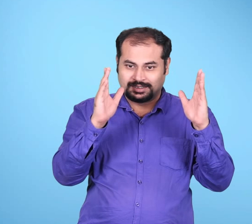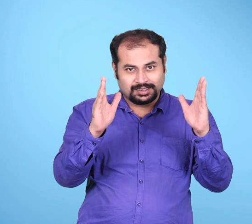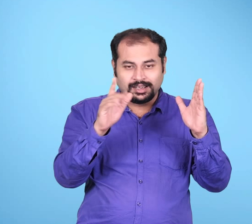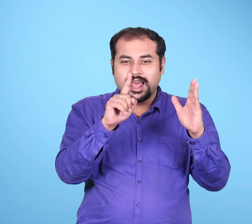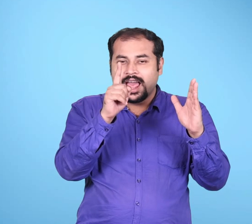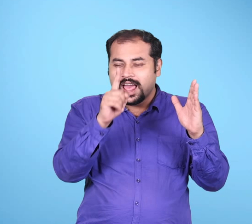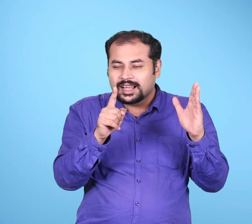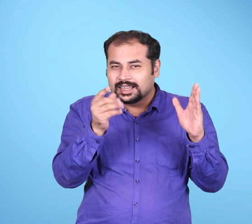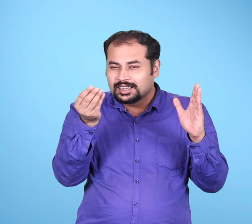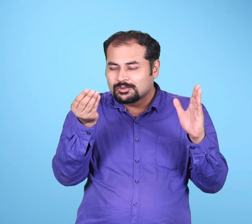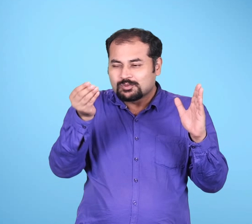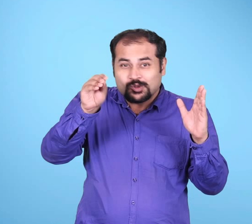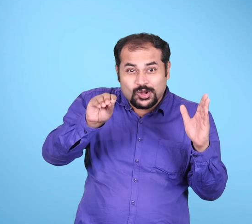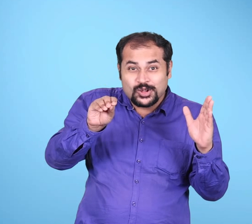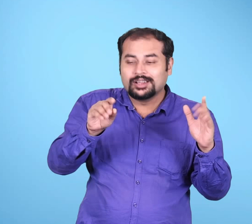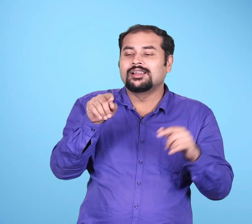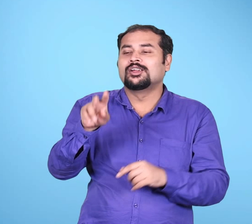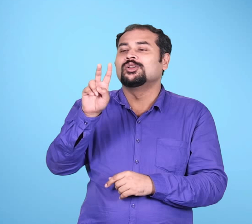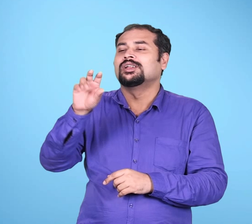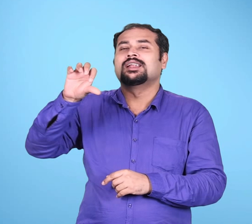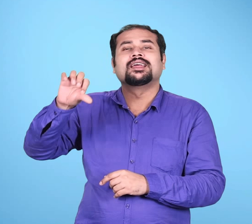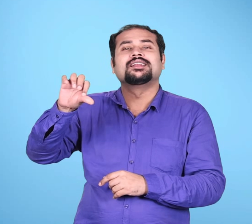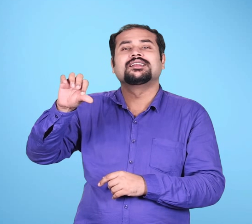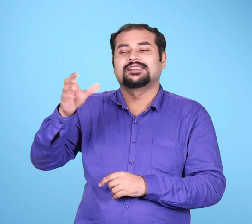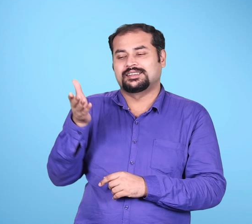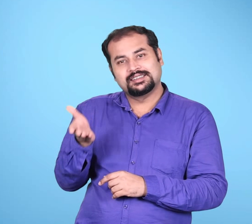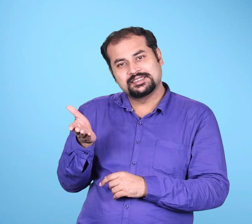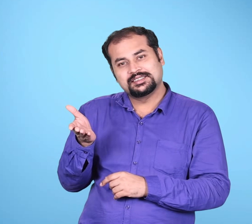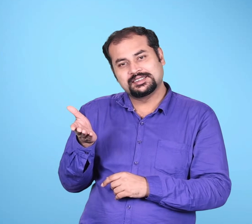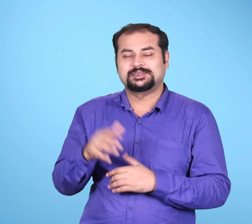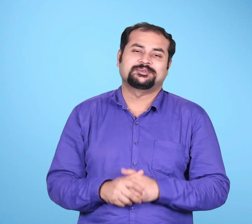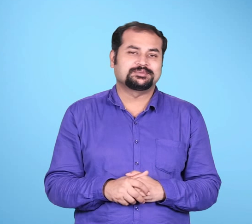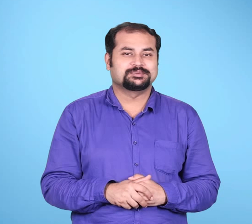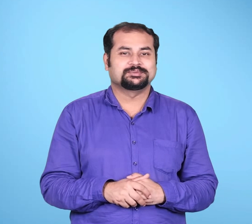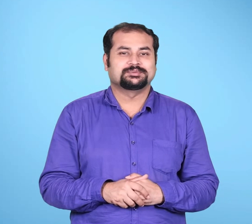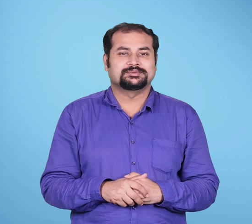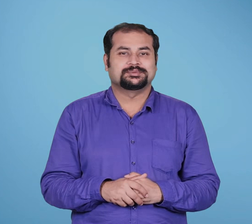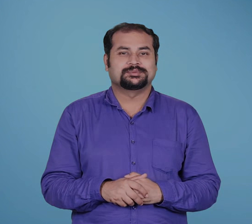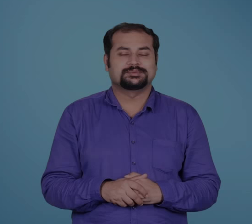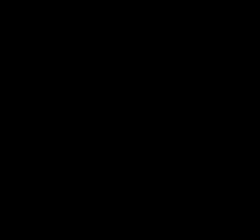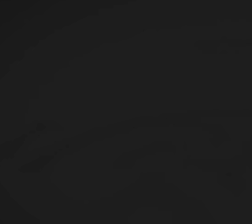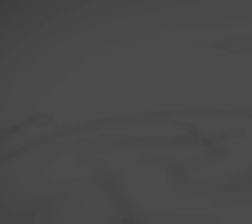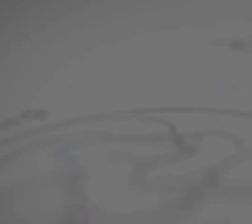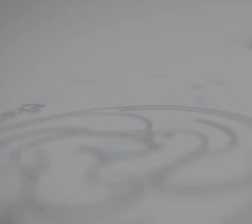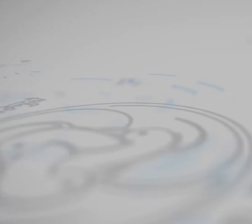29 days instead of 28 days.